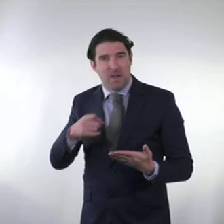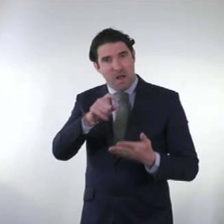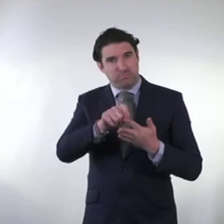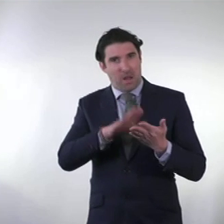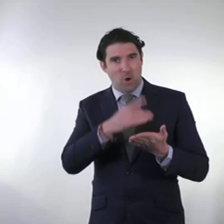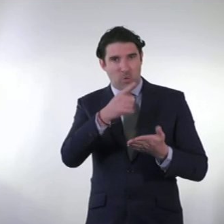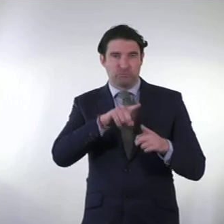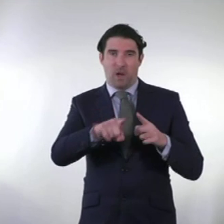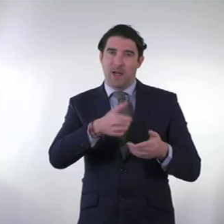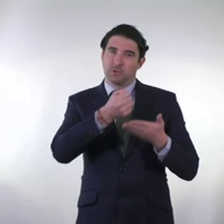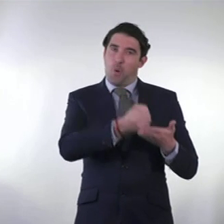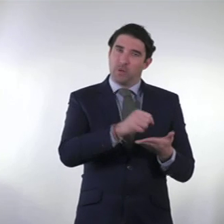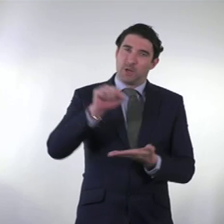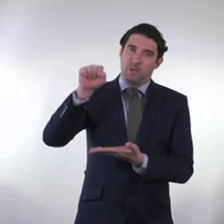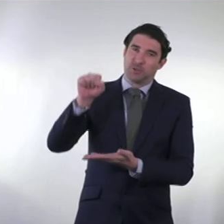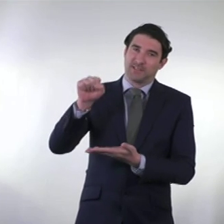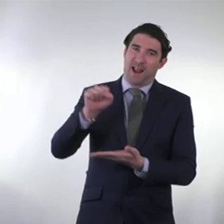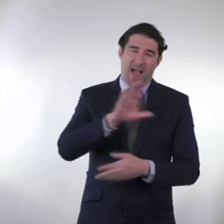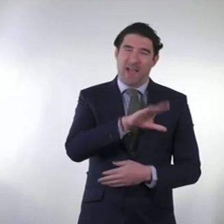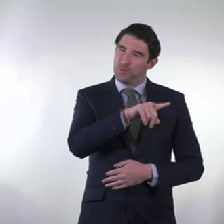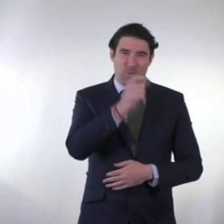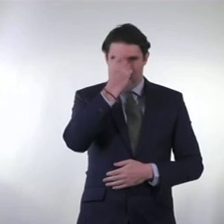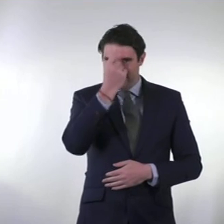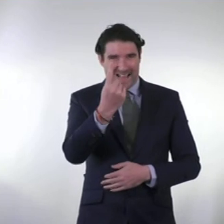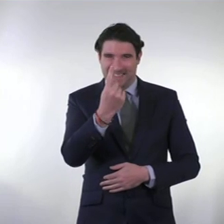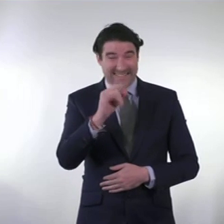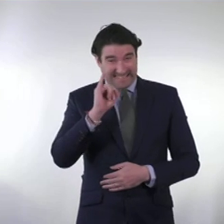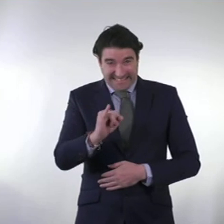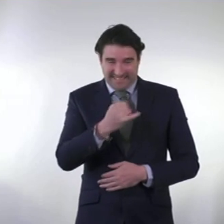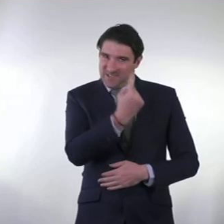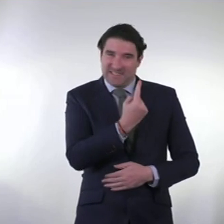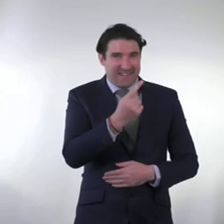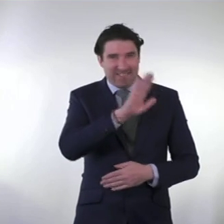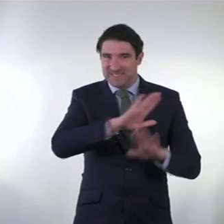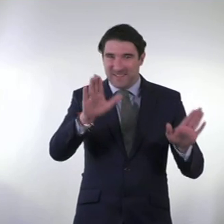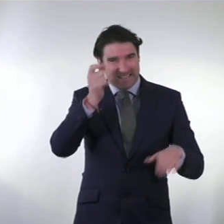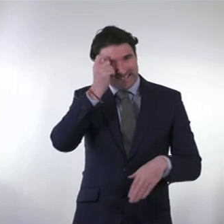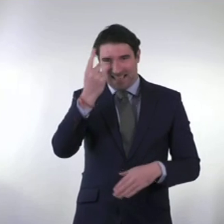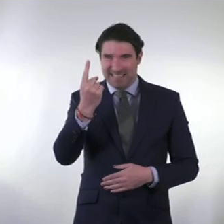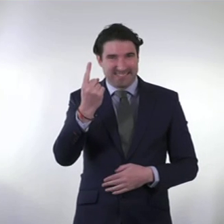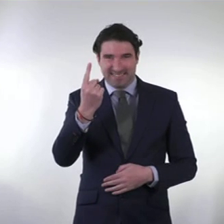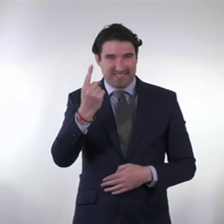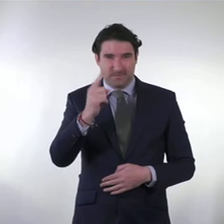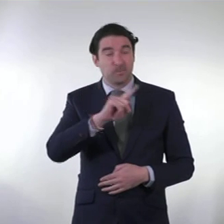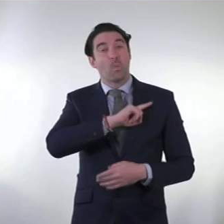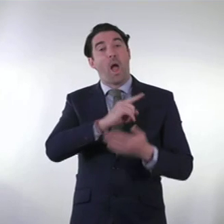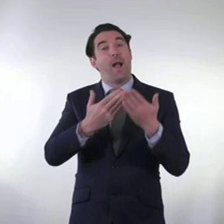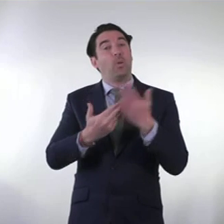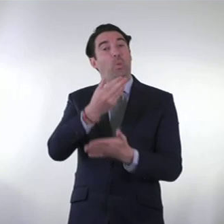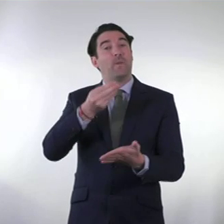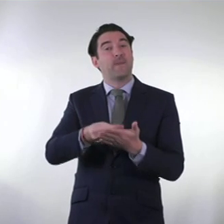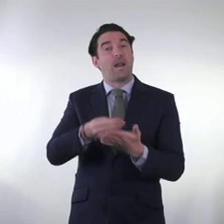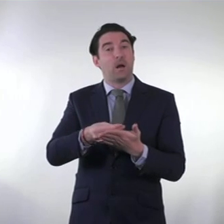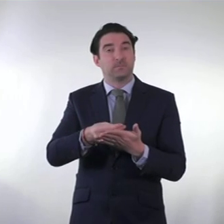The Prime Minister just does not get it. The problem with his argument is this: these are viable jobs, Prime Minister, but for the restrictions.